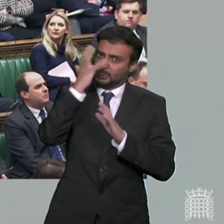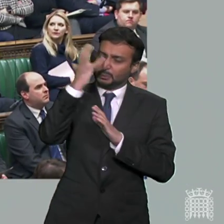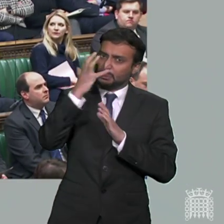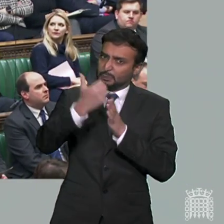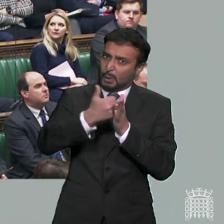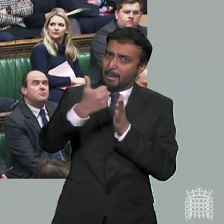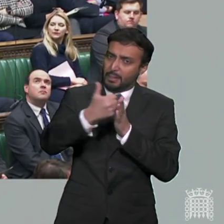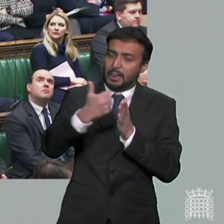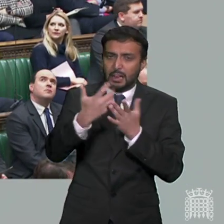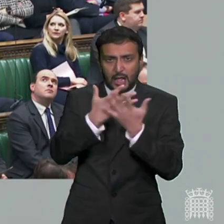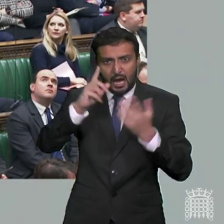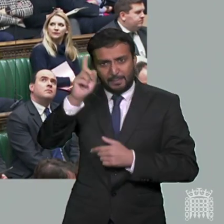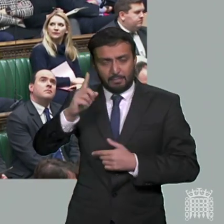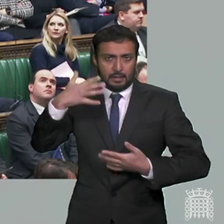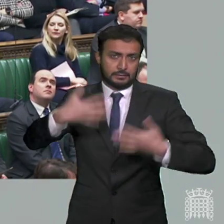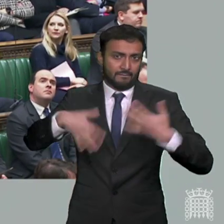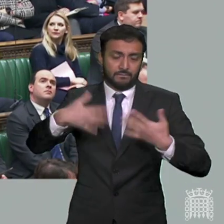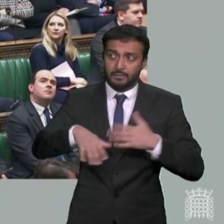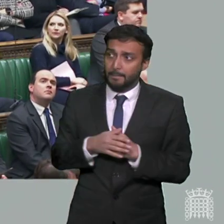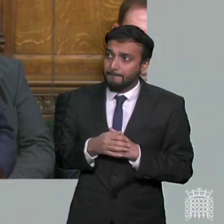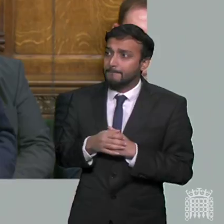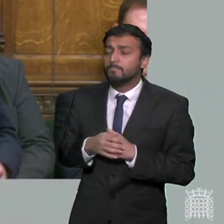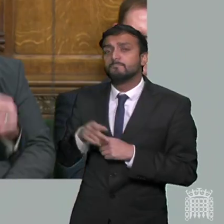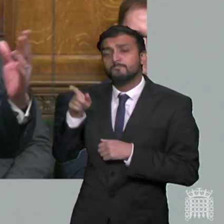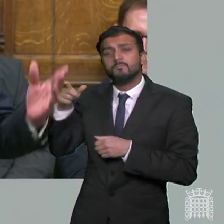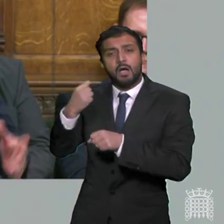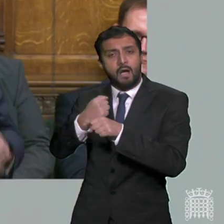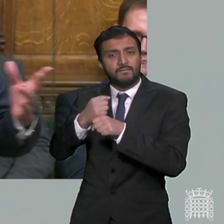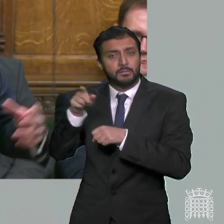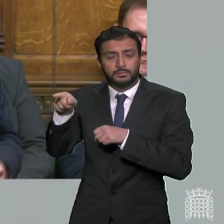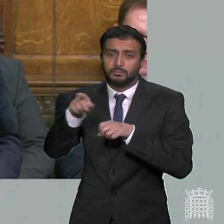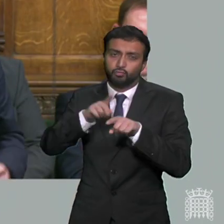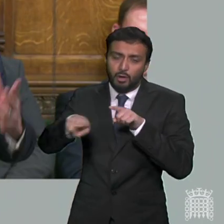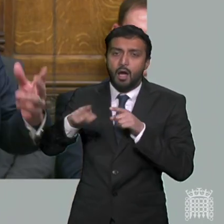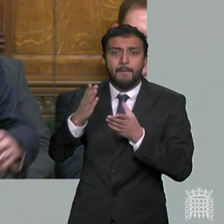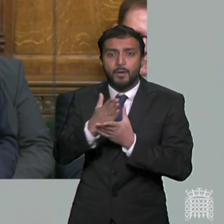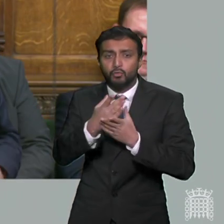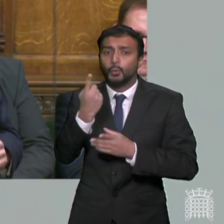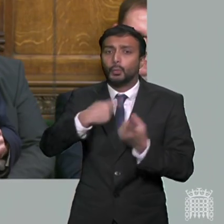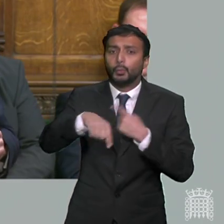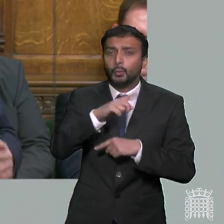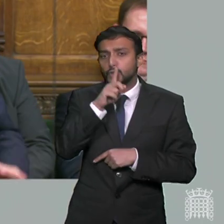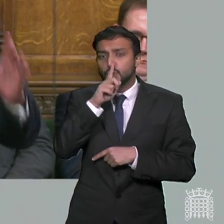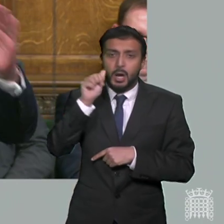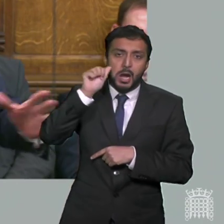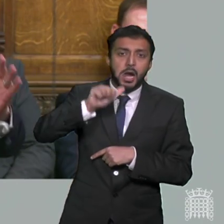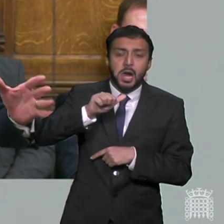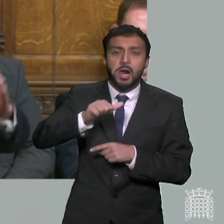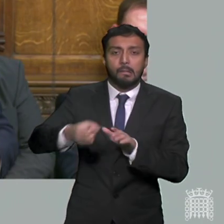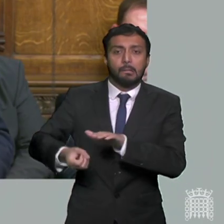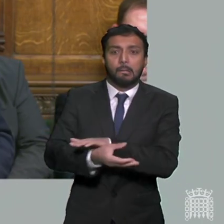Government efforts in this matter have tended to focus on making sure that scammers cannot launder their proceeds of crime and that victims get compensation.